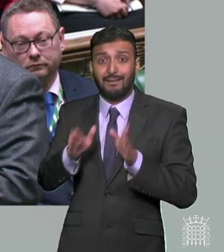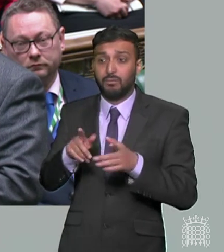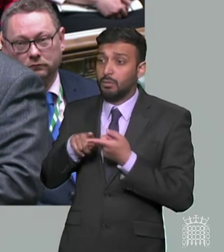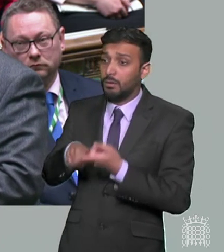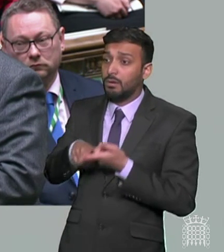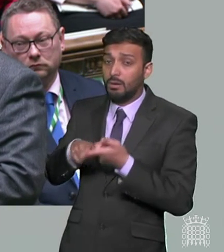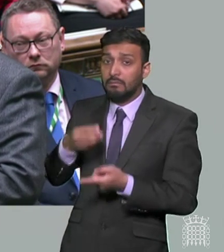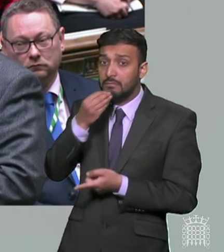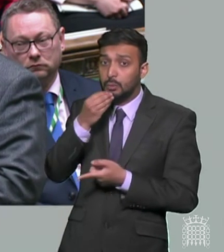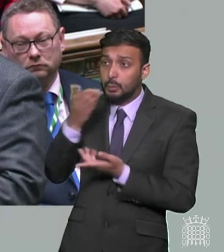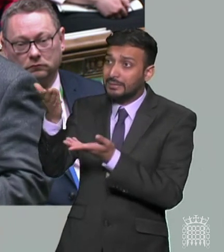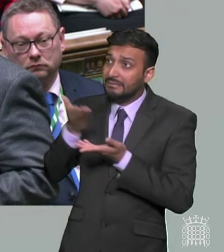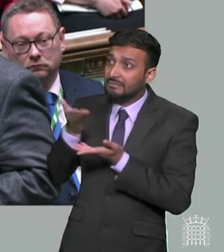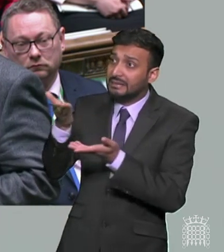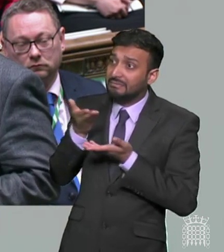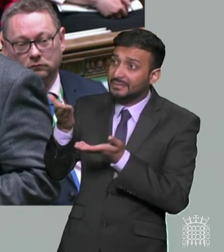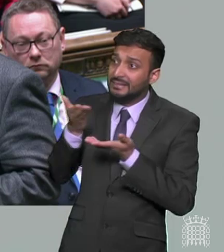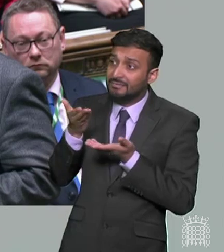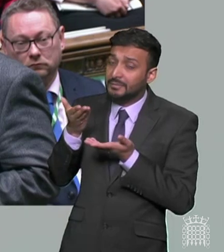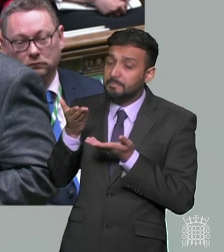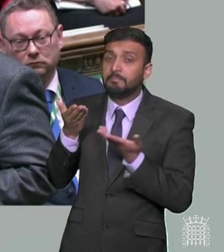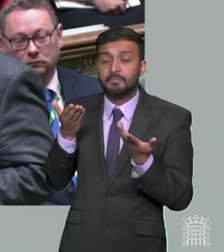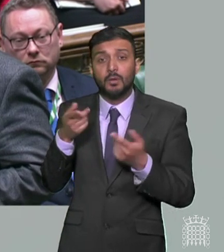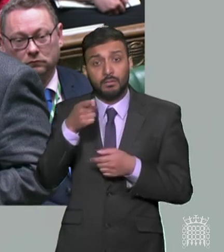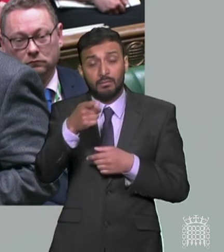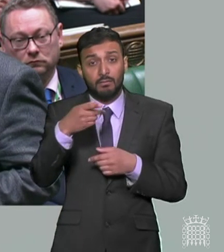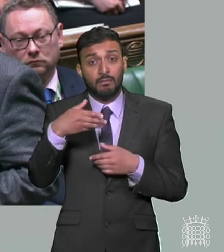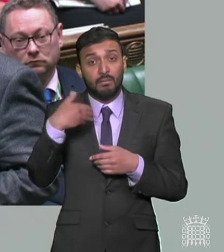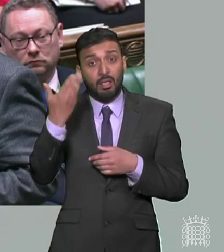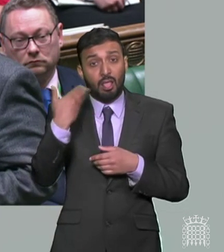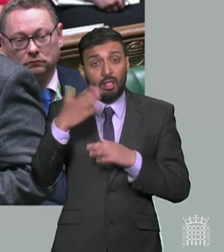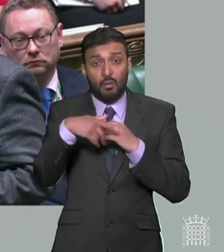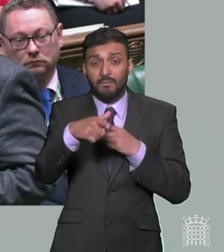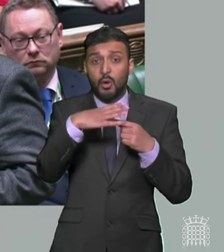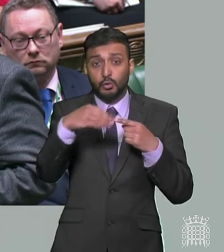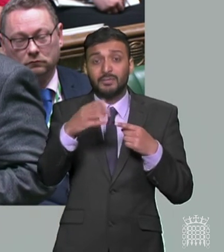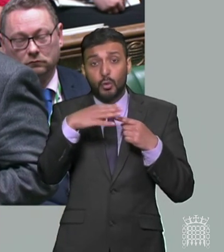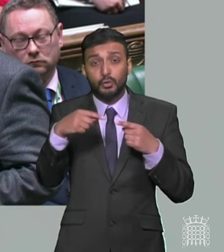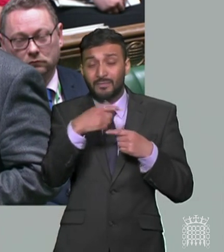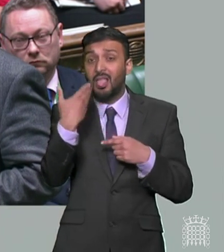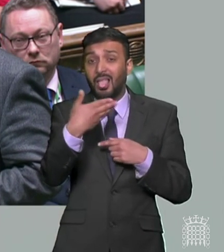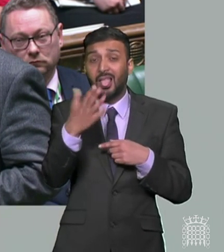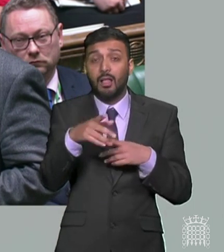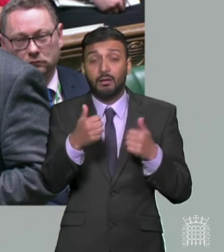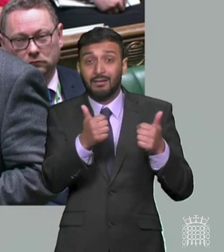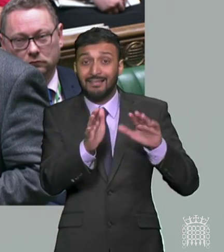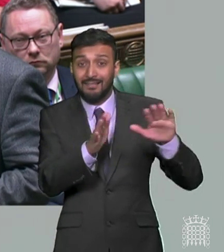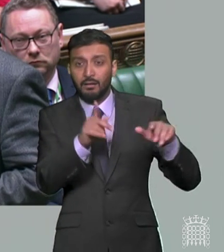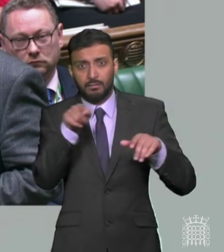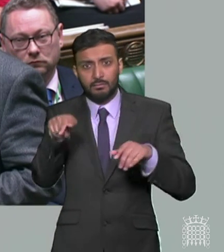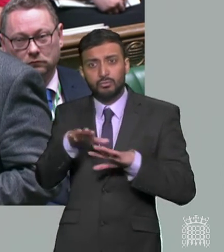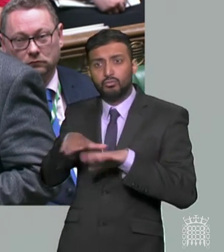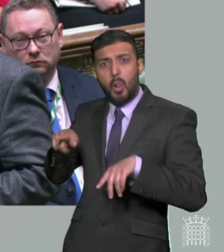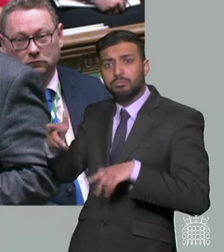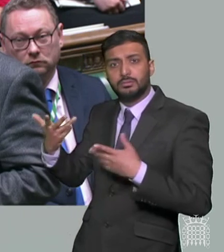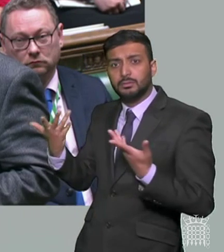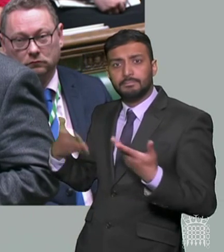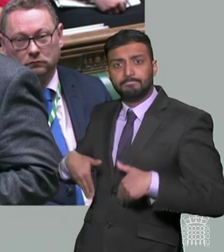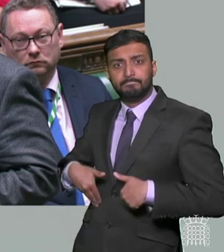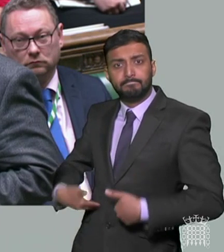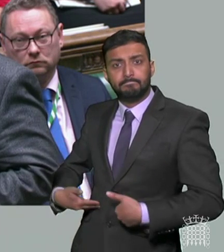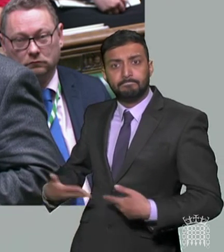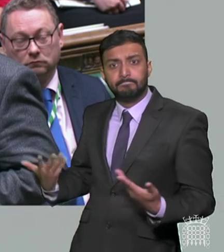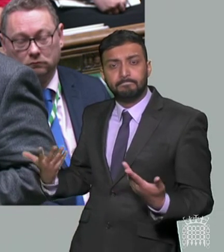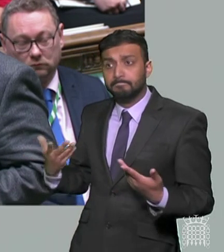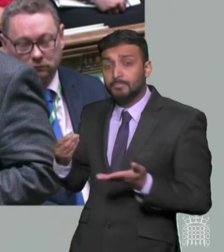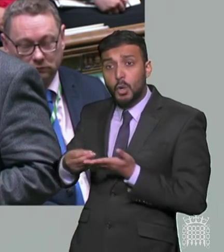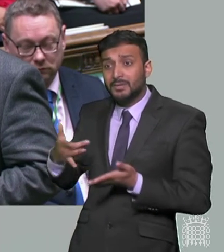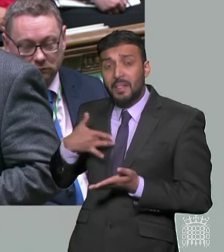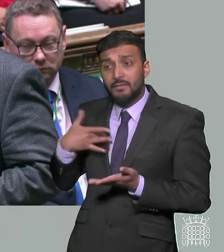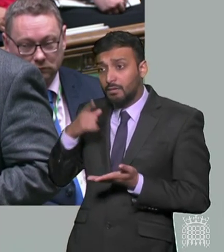Instead of convening a Tory talking shop at Cabinet, the Prime Minister should be acting to help those children and help families through the cost of living emergency.